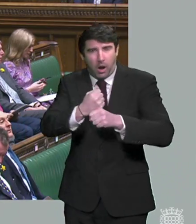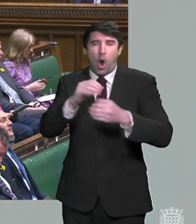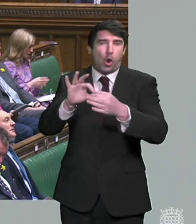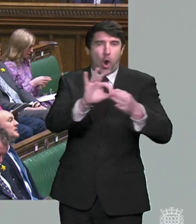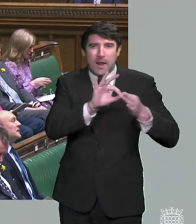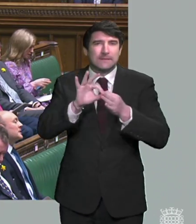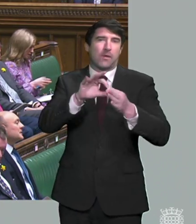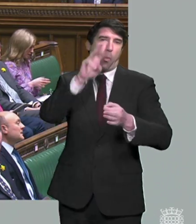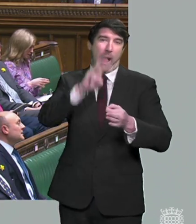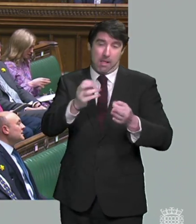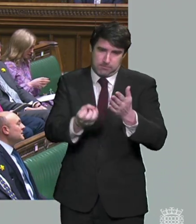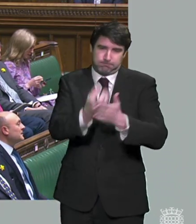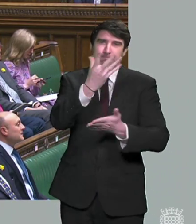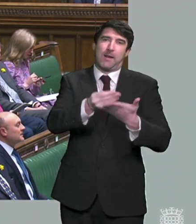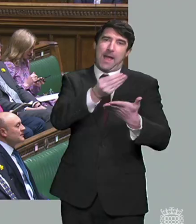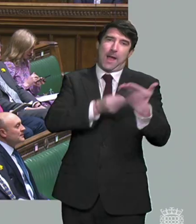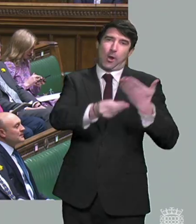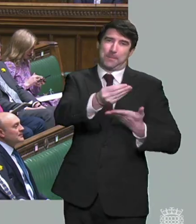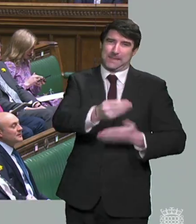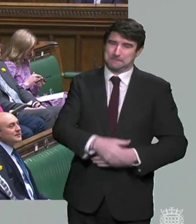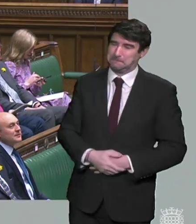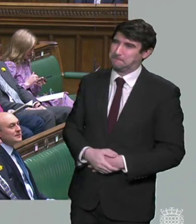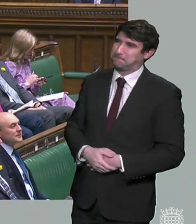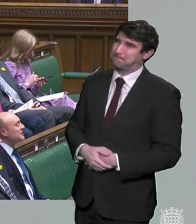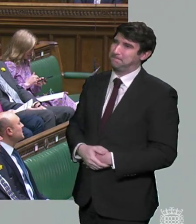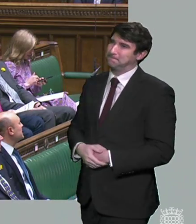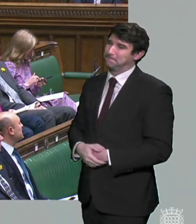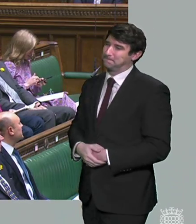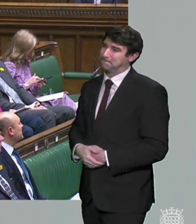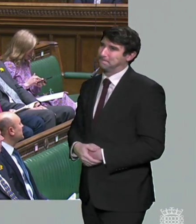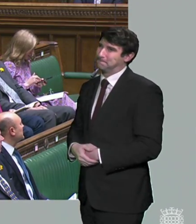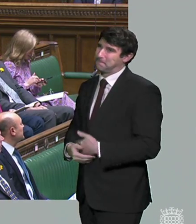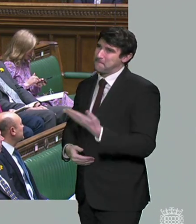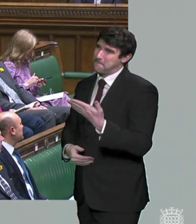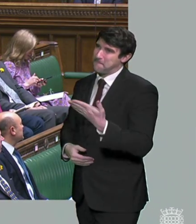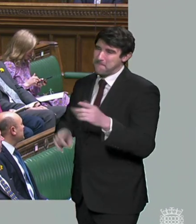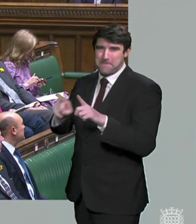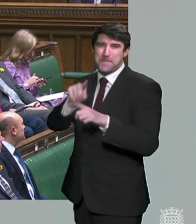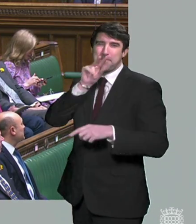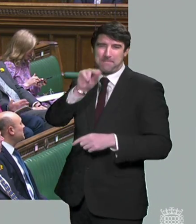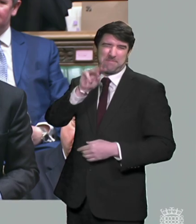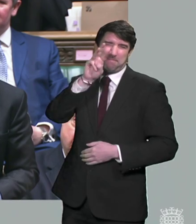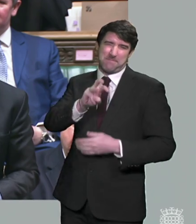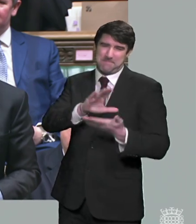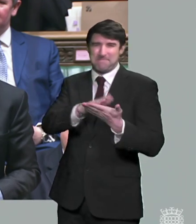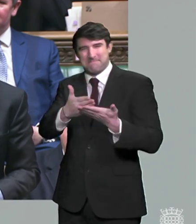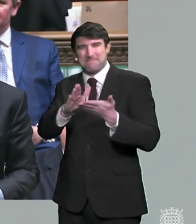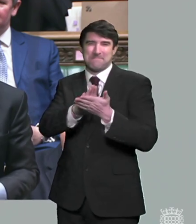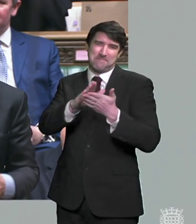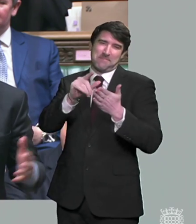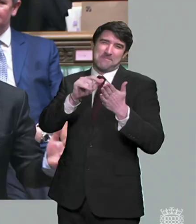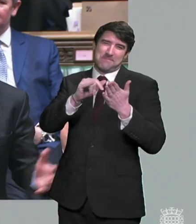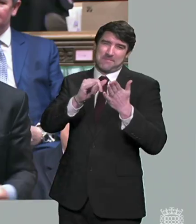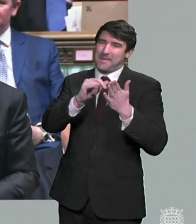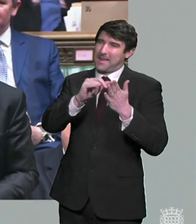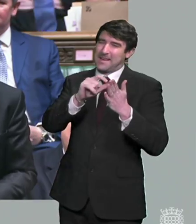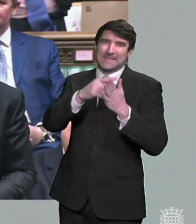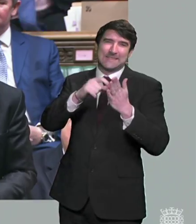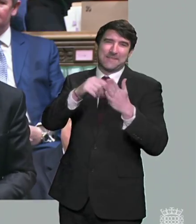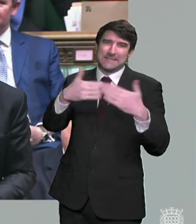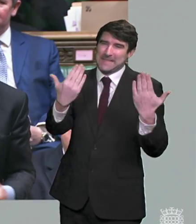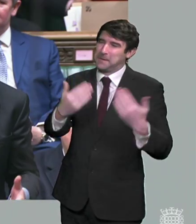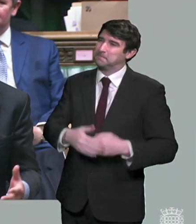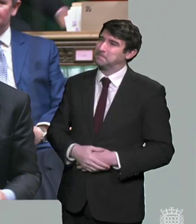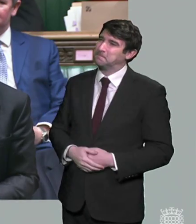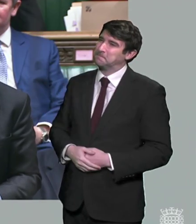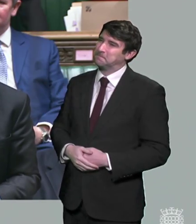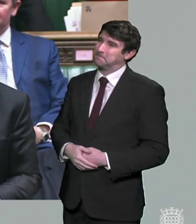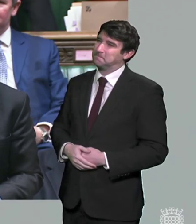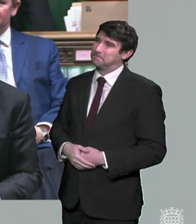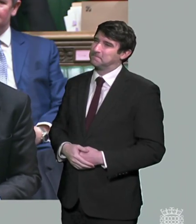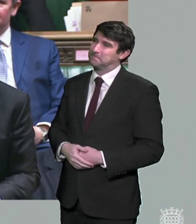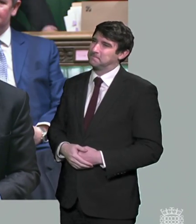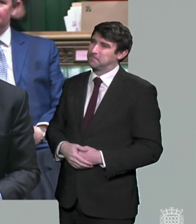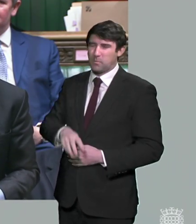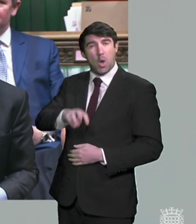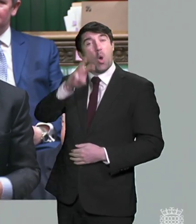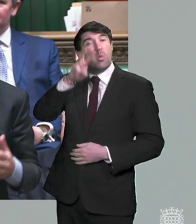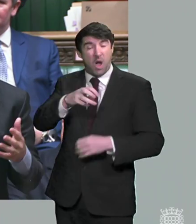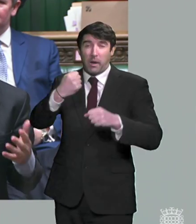Dydd gŵyl Dewi hapus, Mr Speaker. The levelling-up fund offered prospects for communities such as Barry that had been ignored by the Welsh Labour Government for many years.